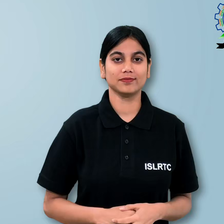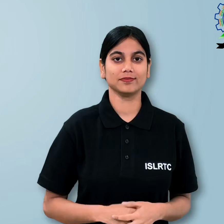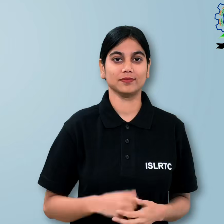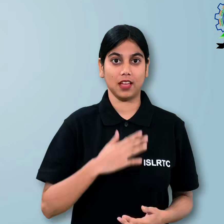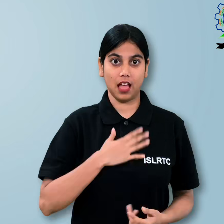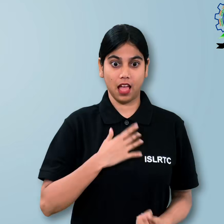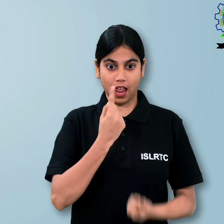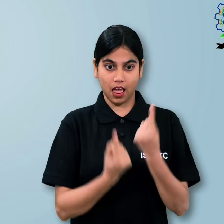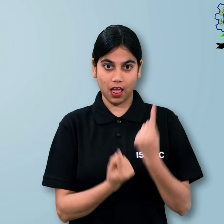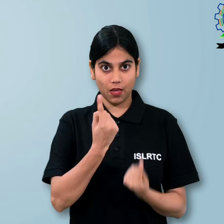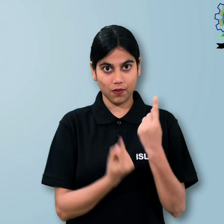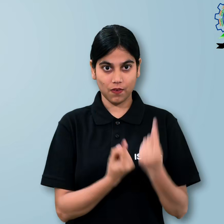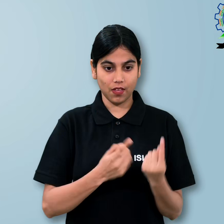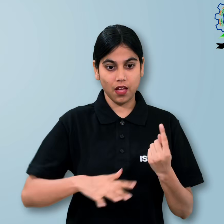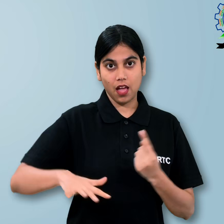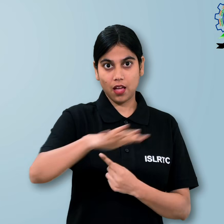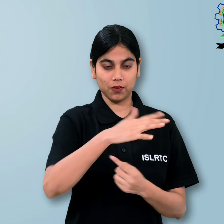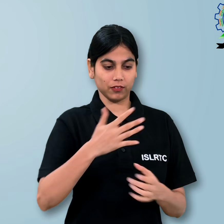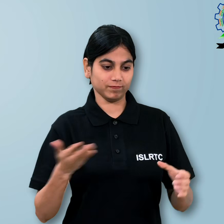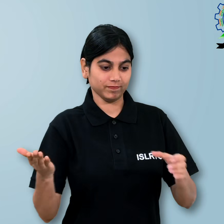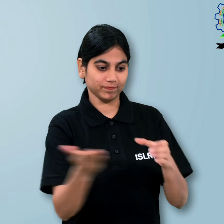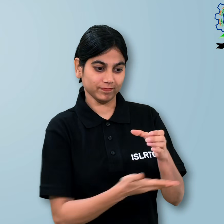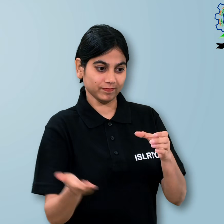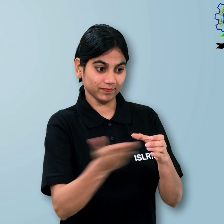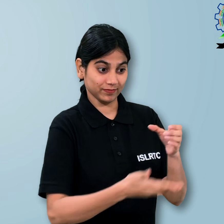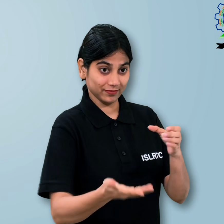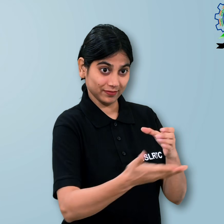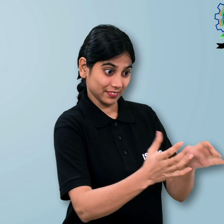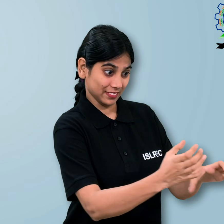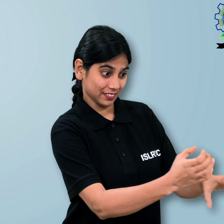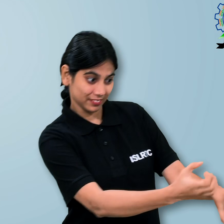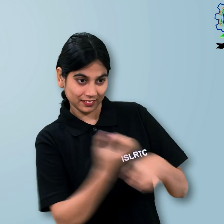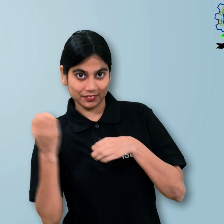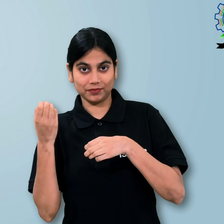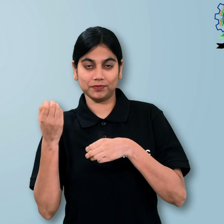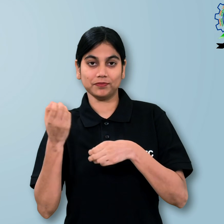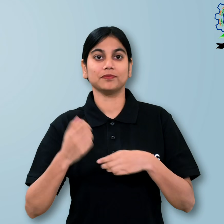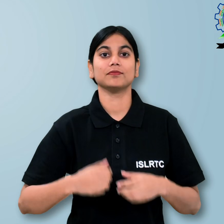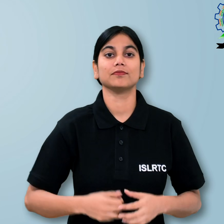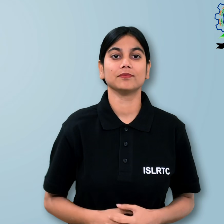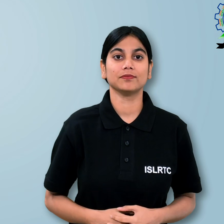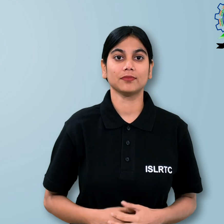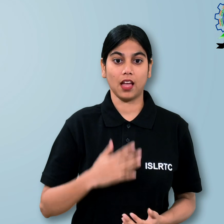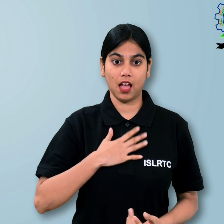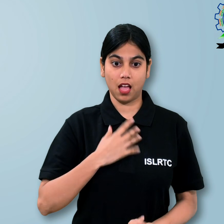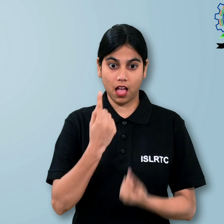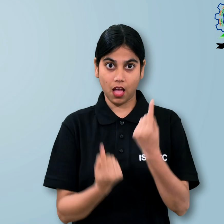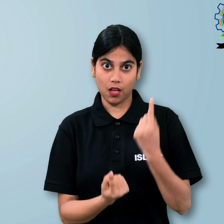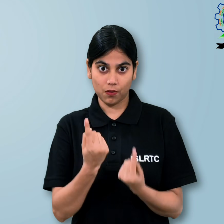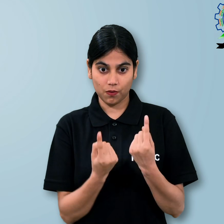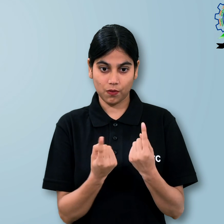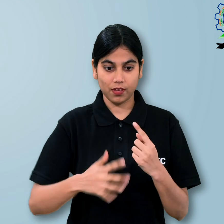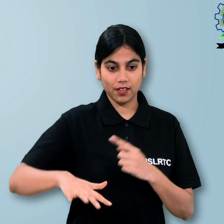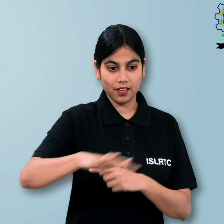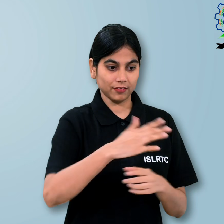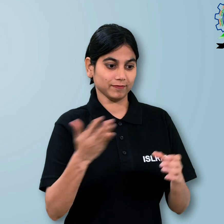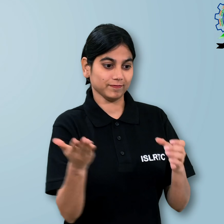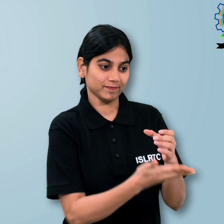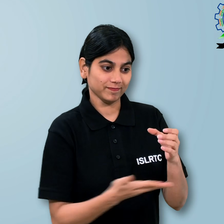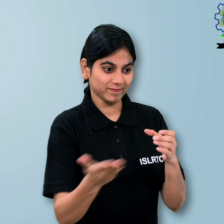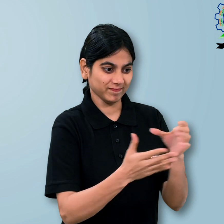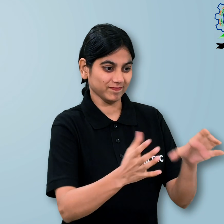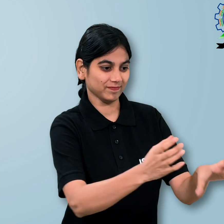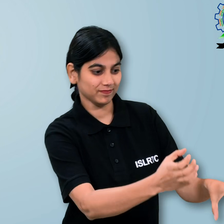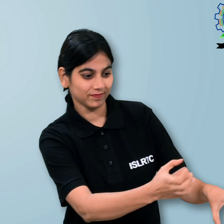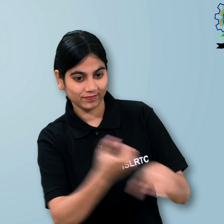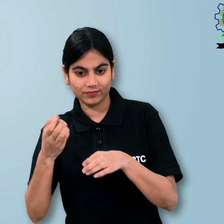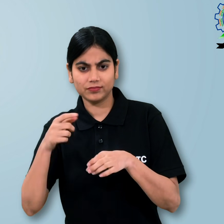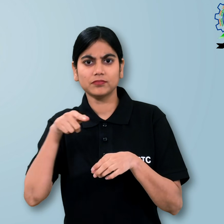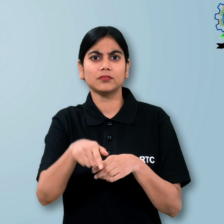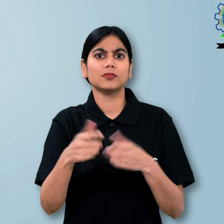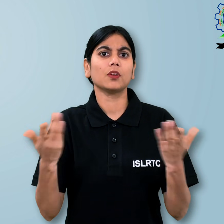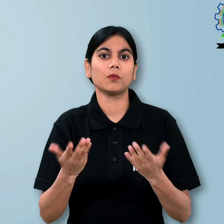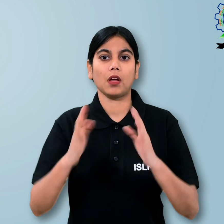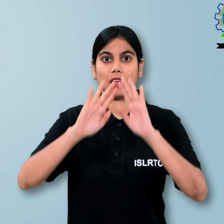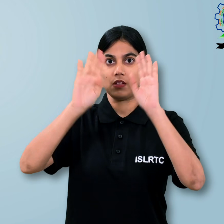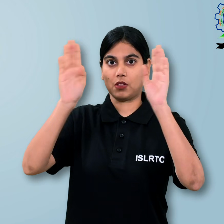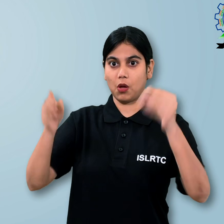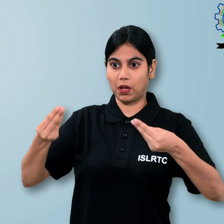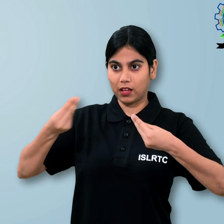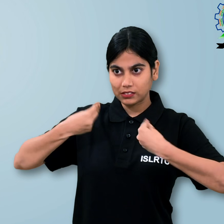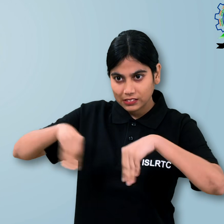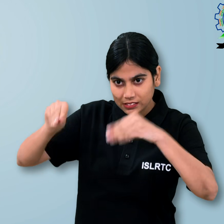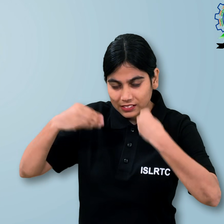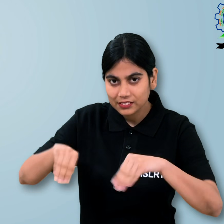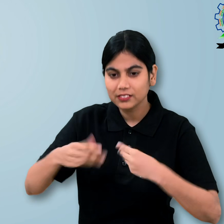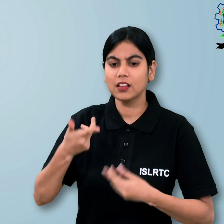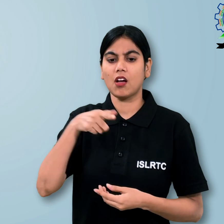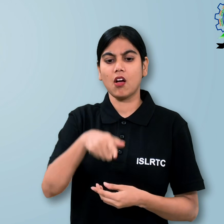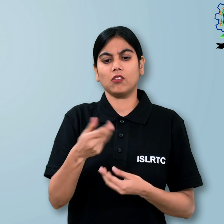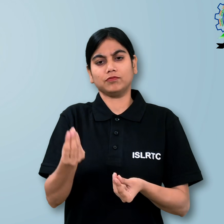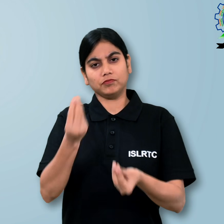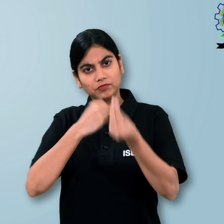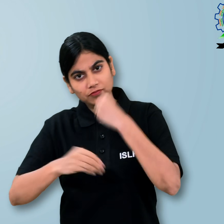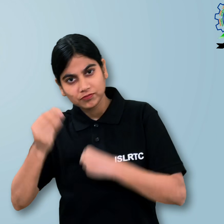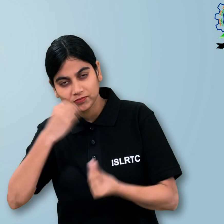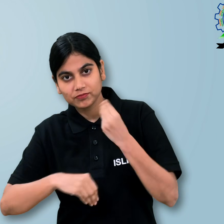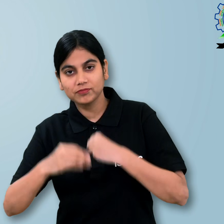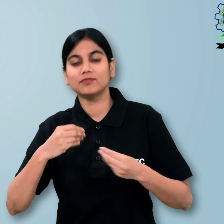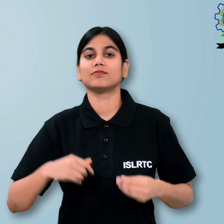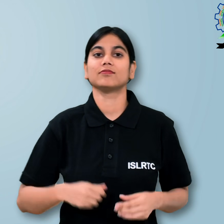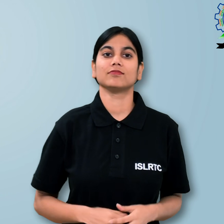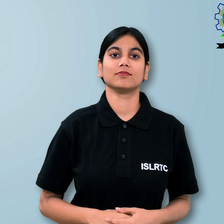Harvesting The cutting of crop after it is mature is called harvesting.